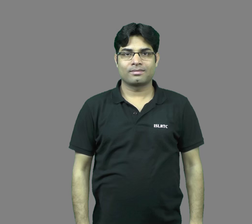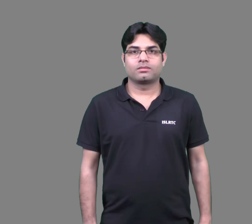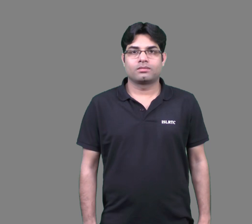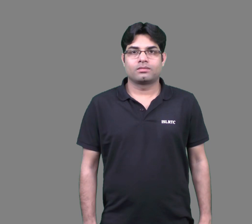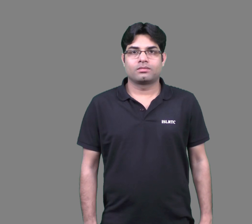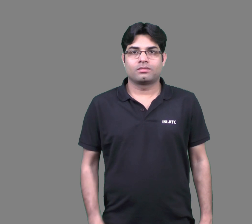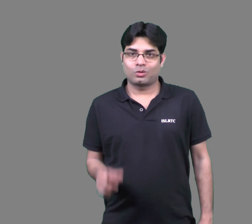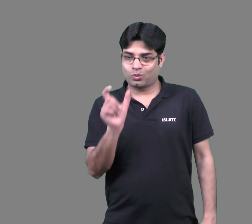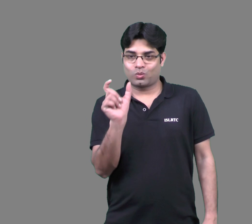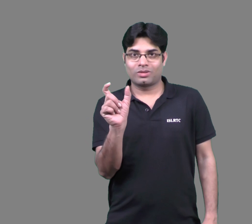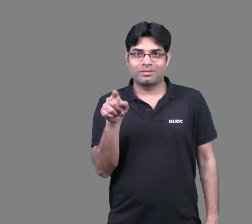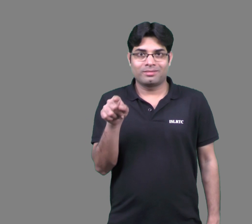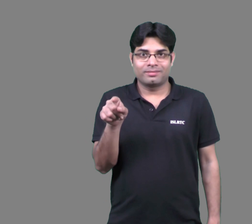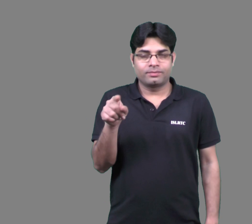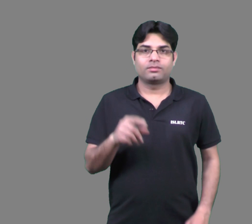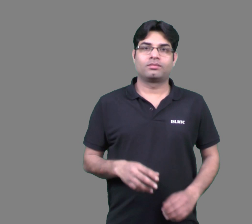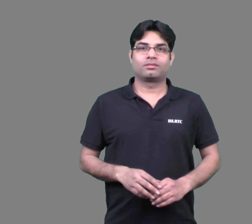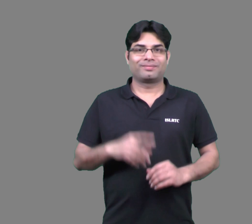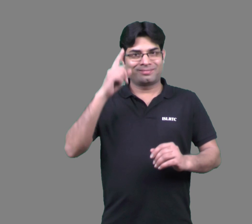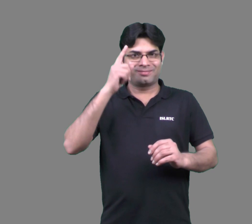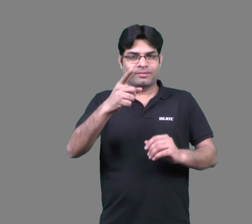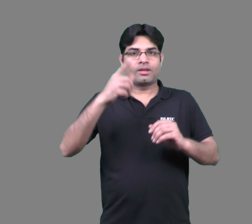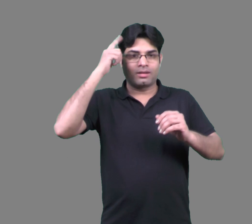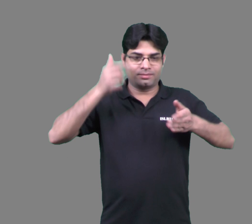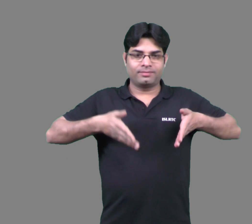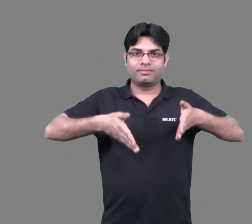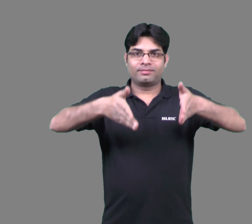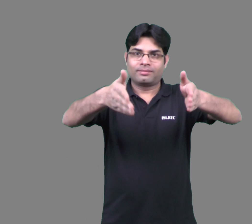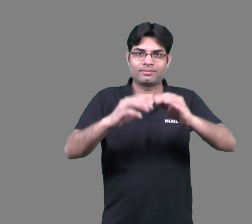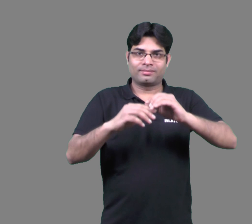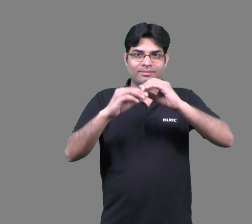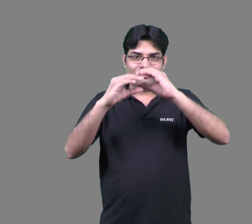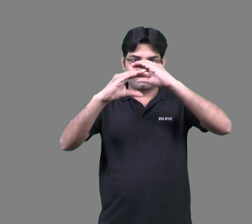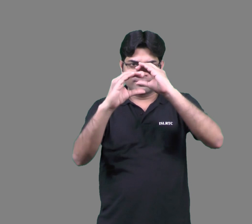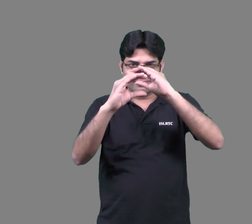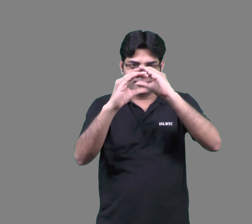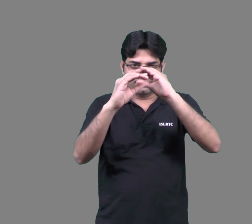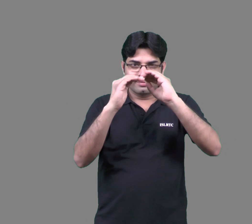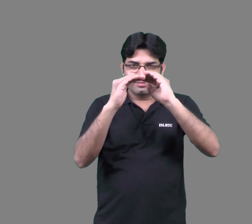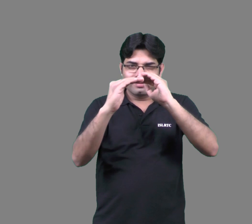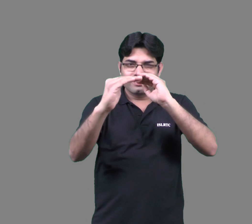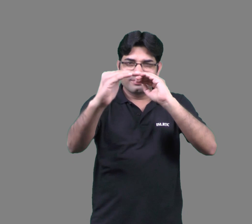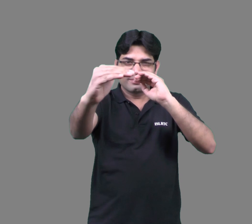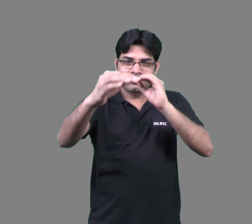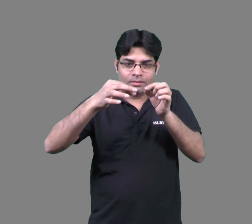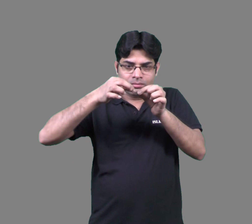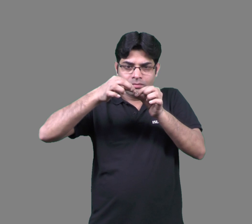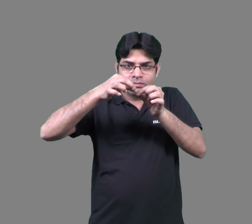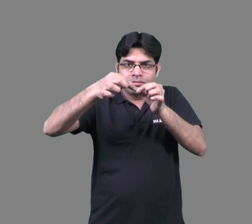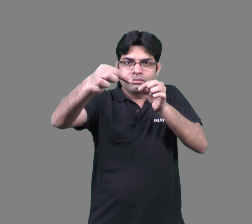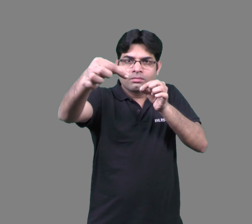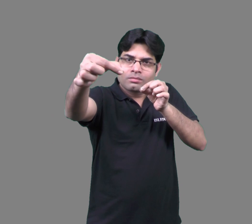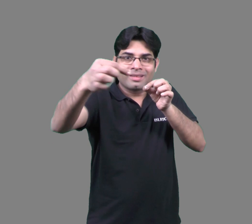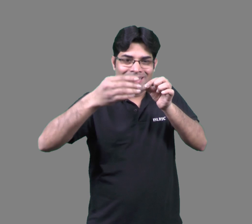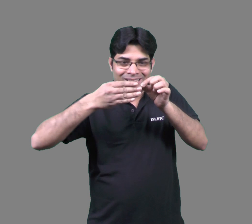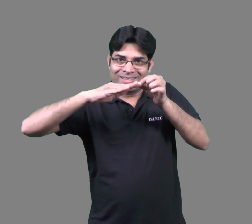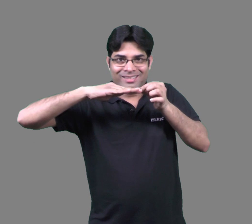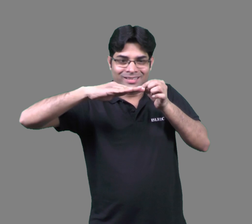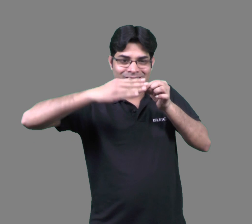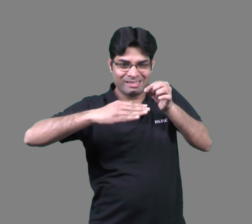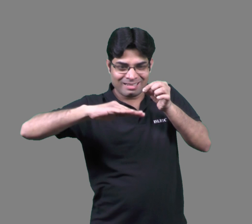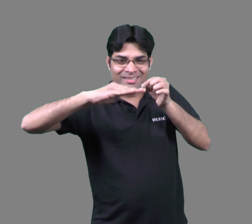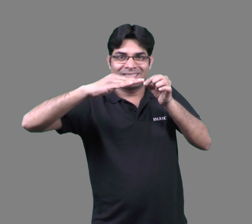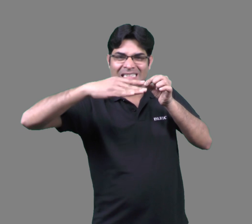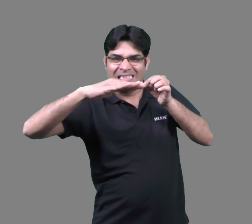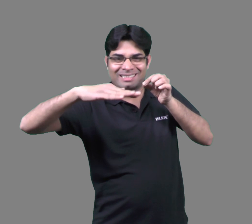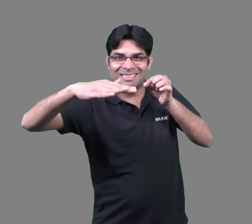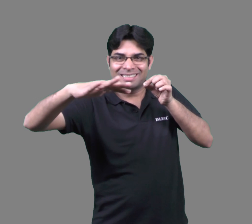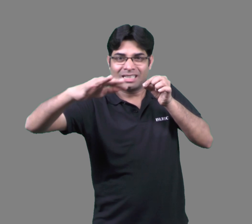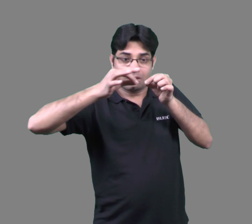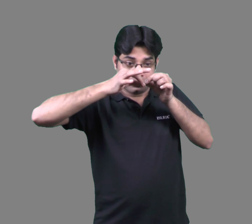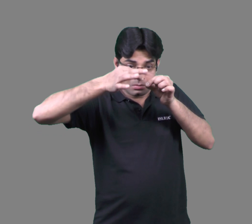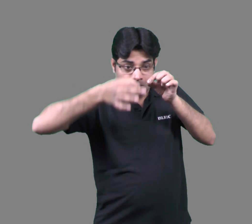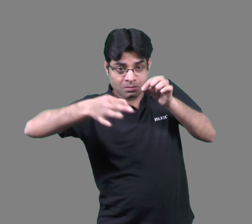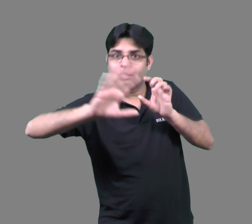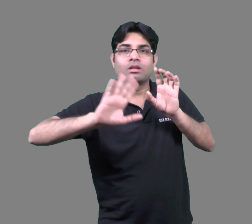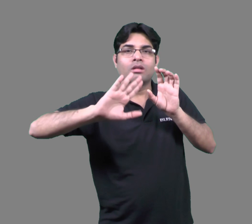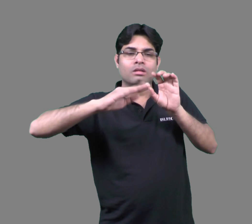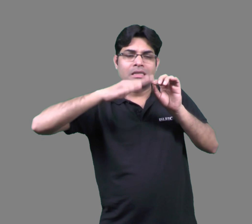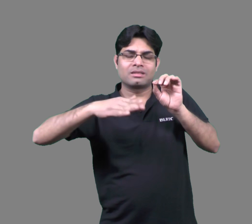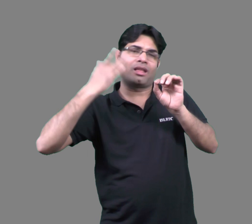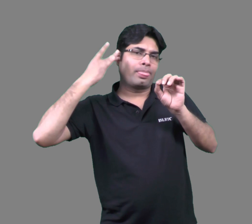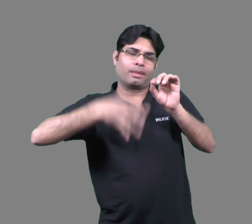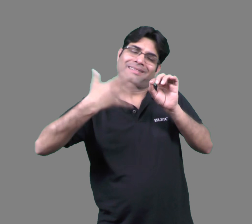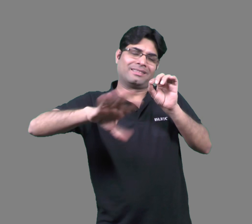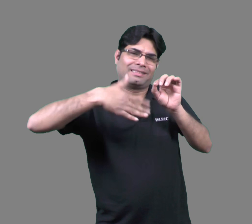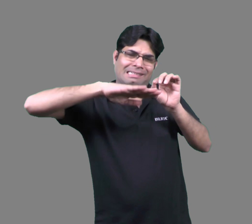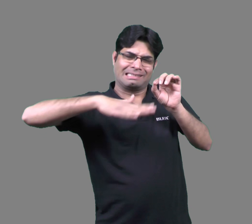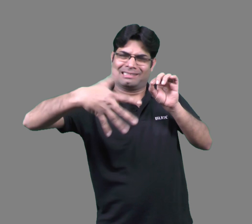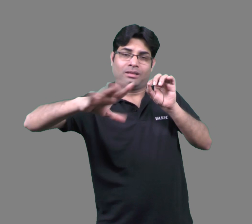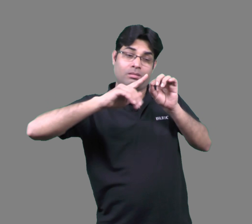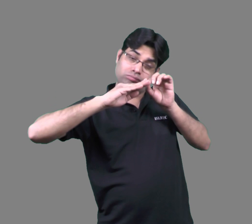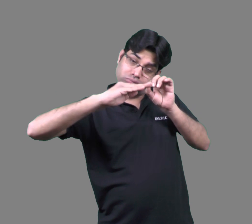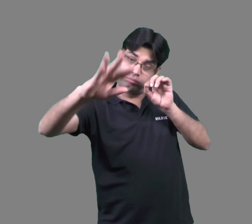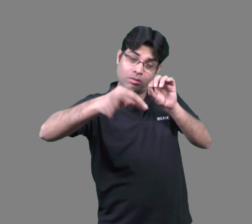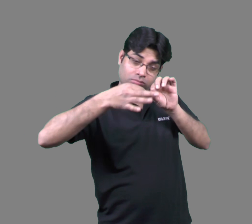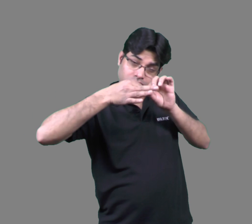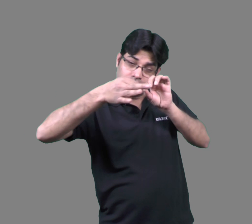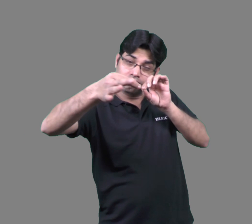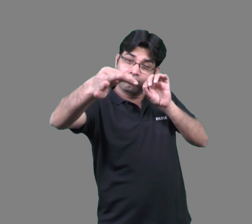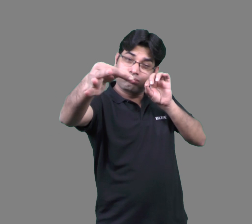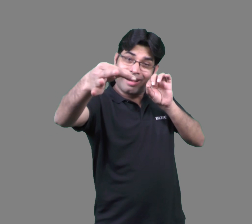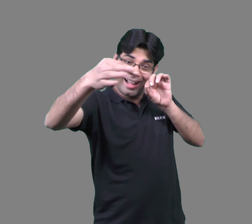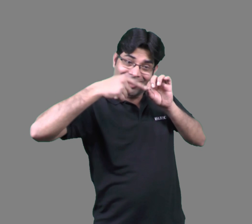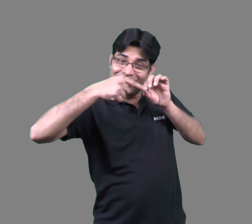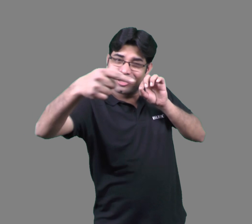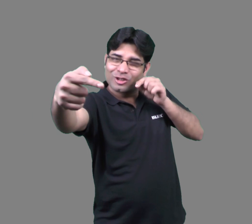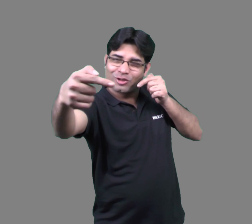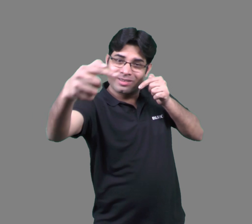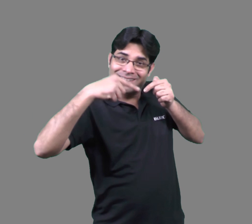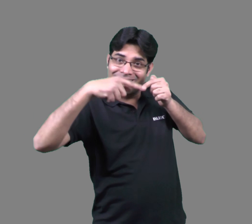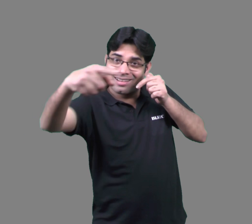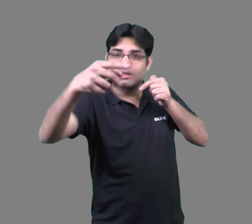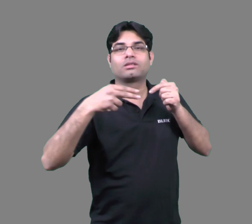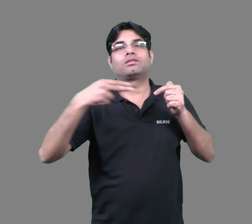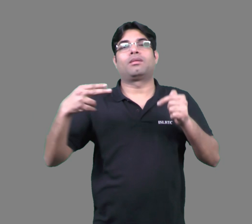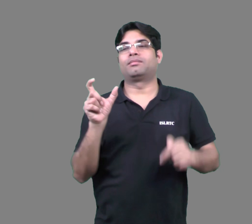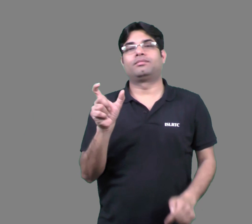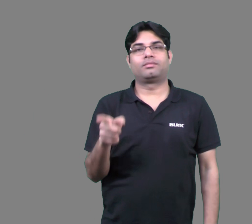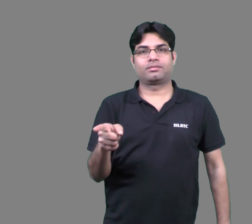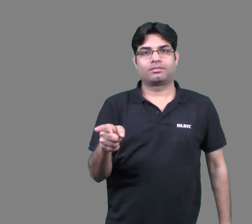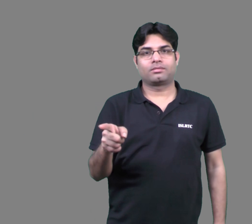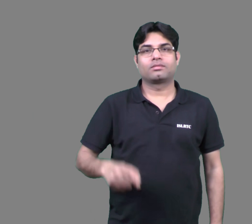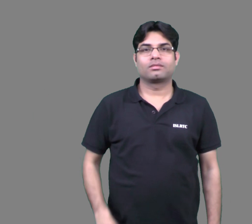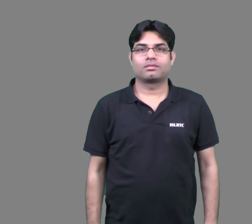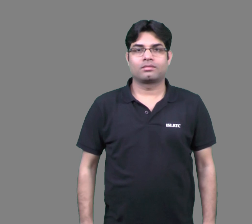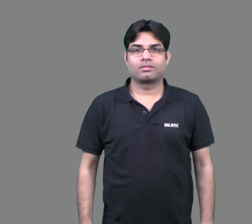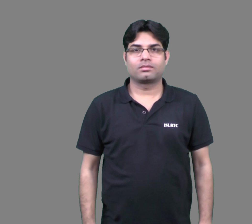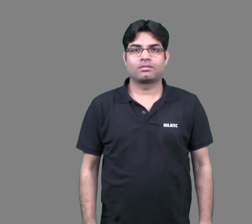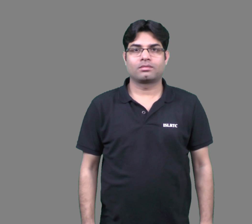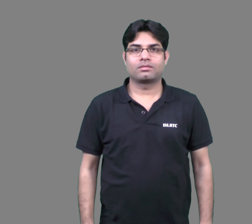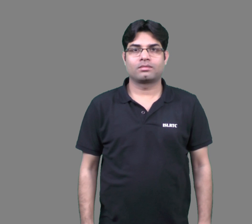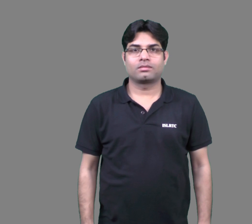Plane Surveying